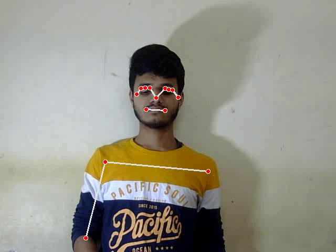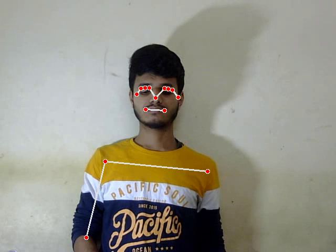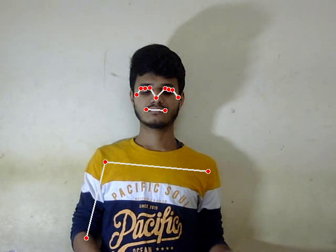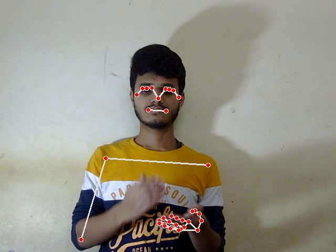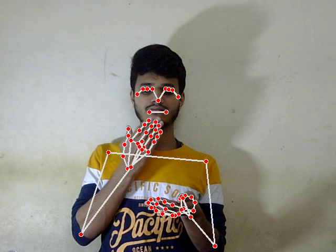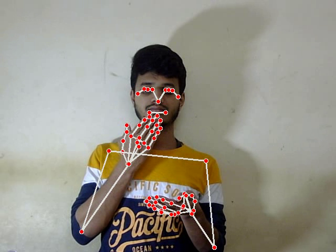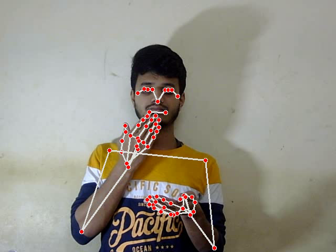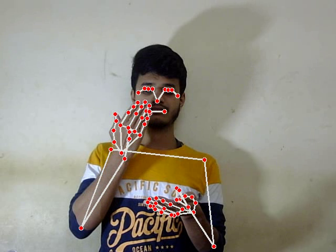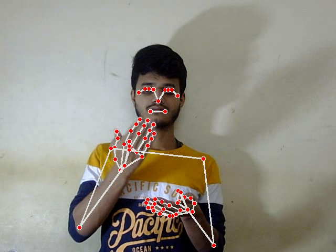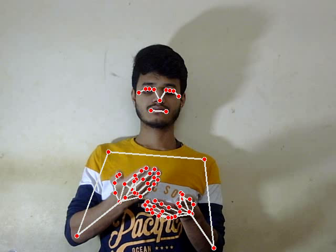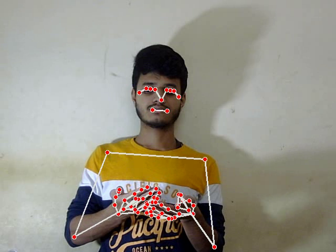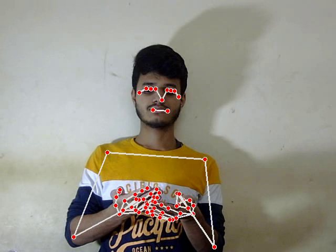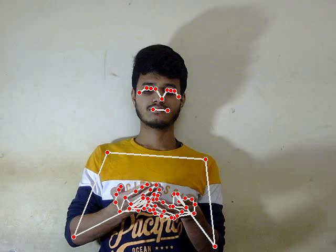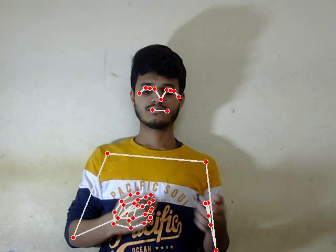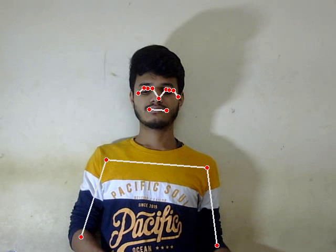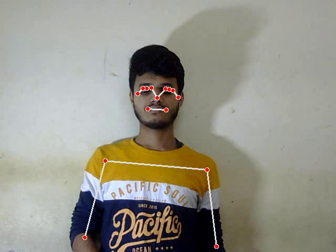good